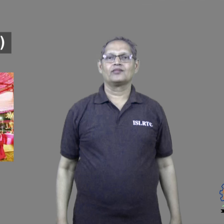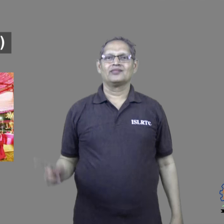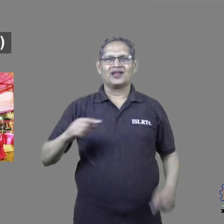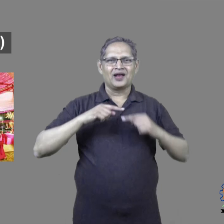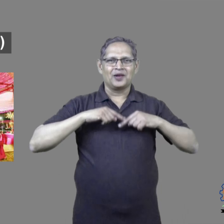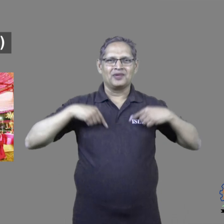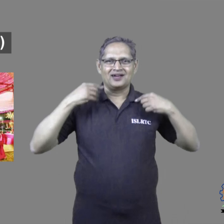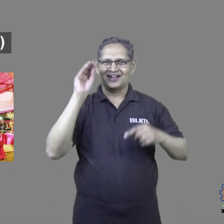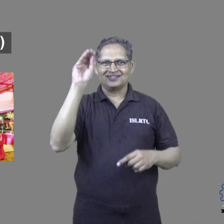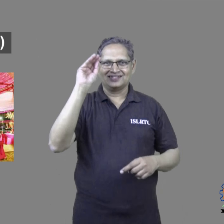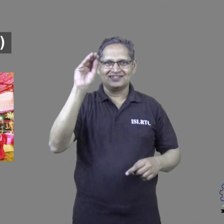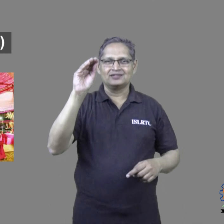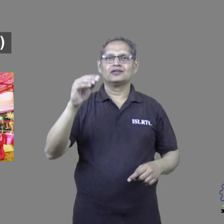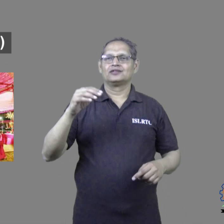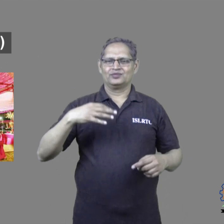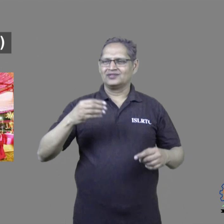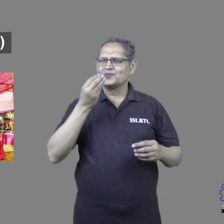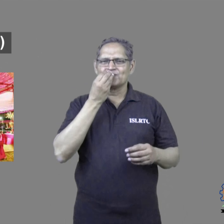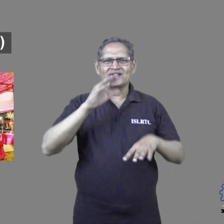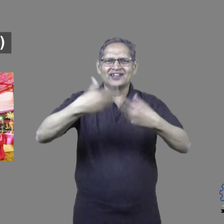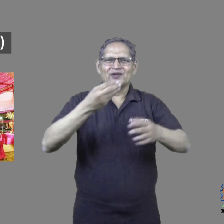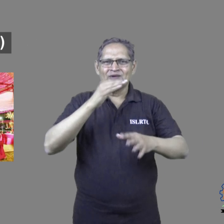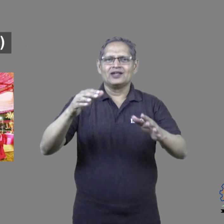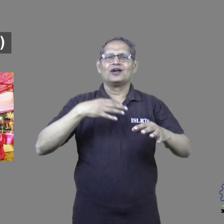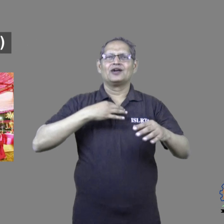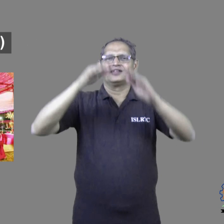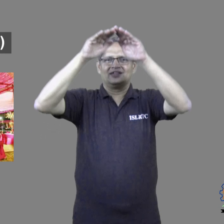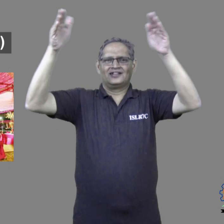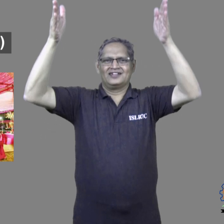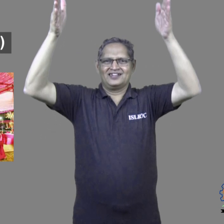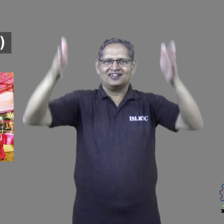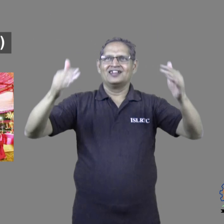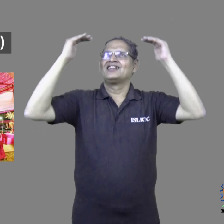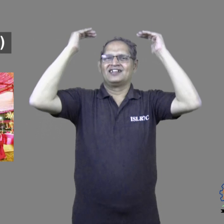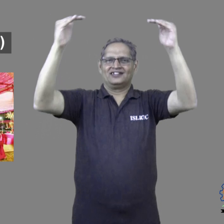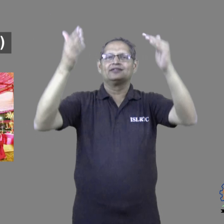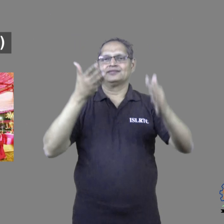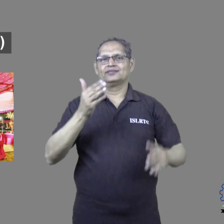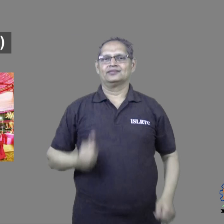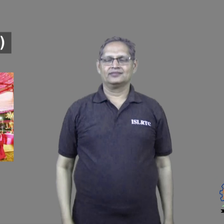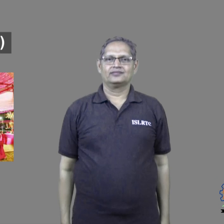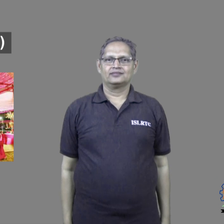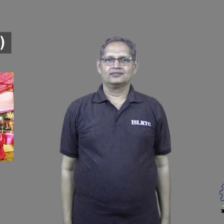Tent (Wedding)